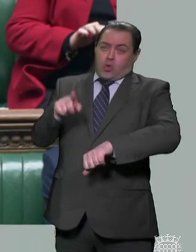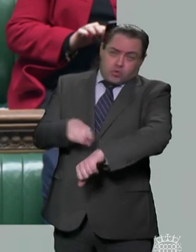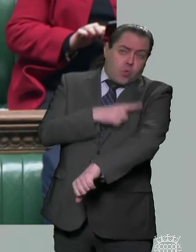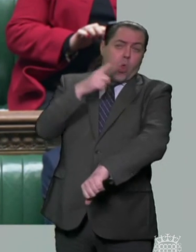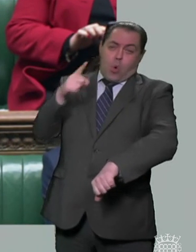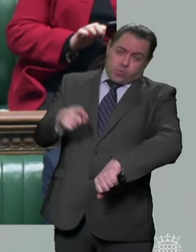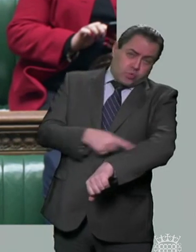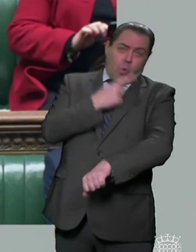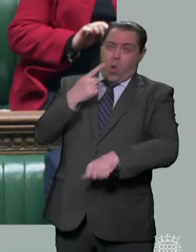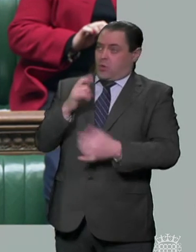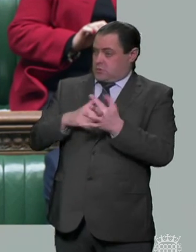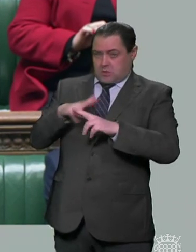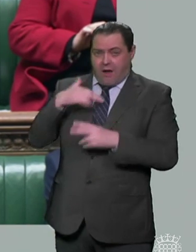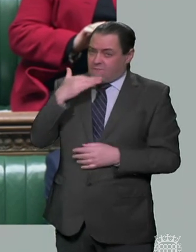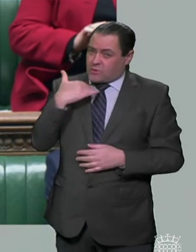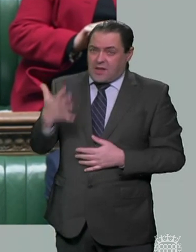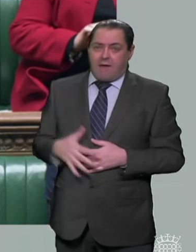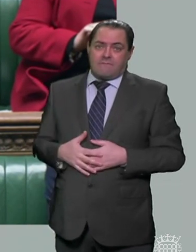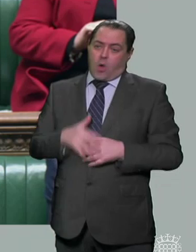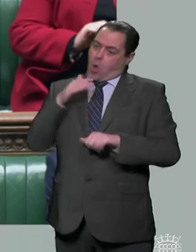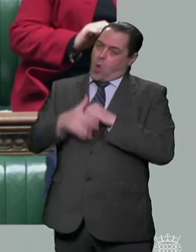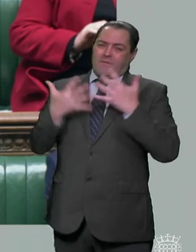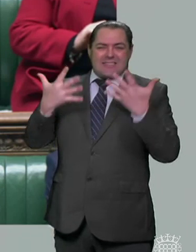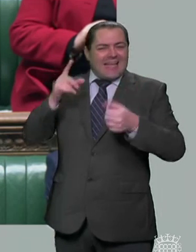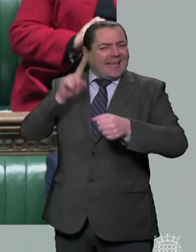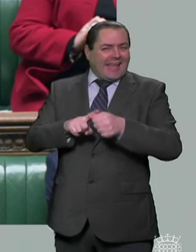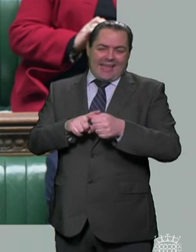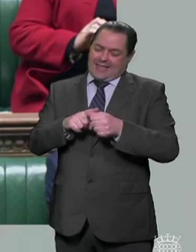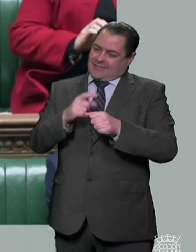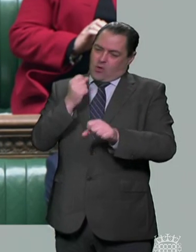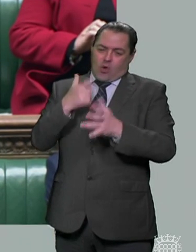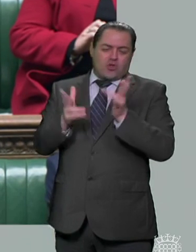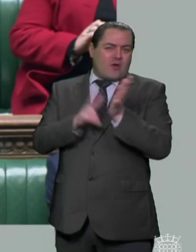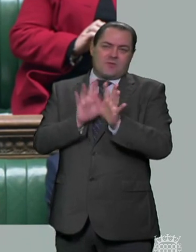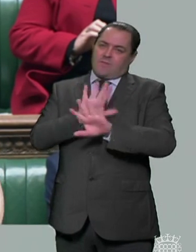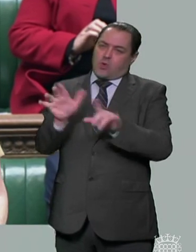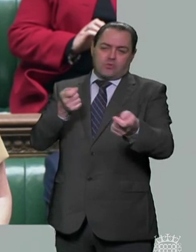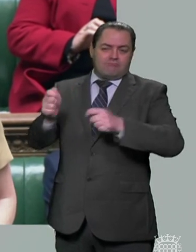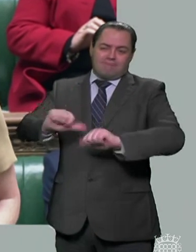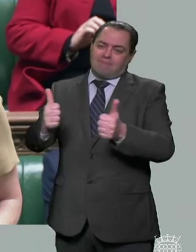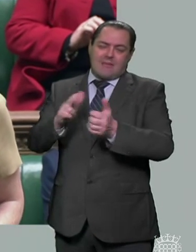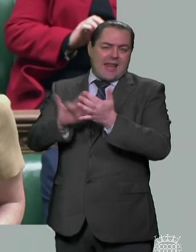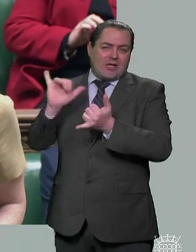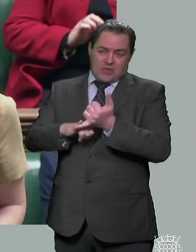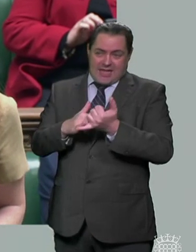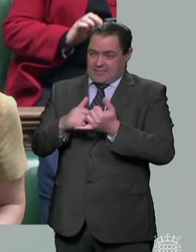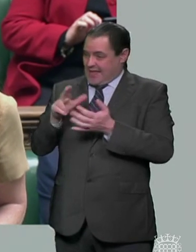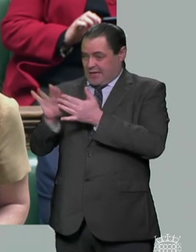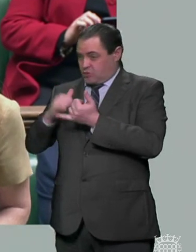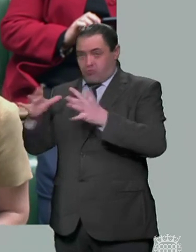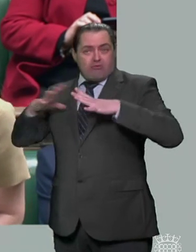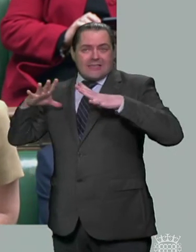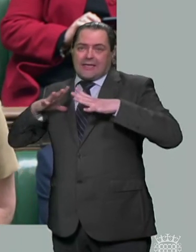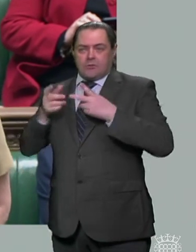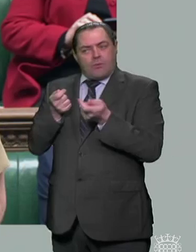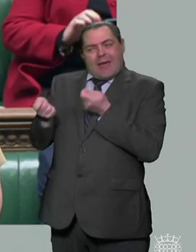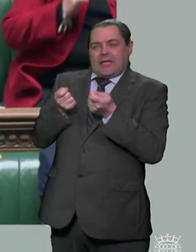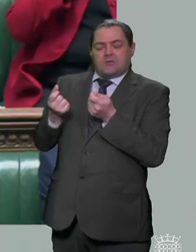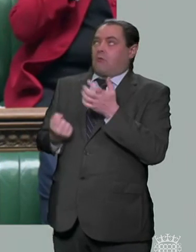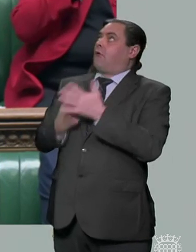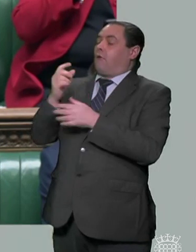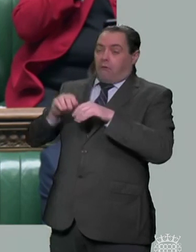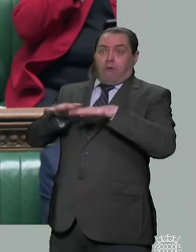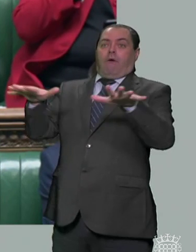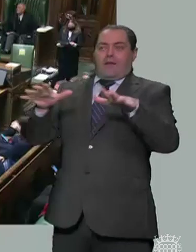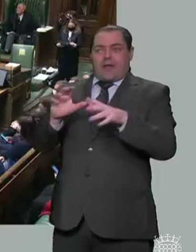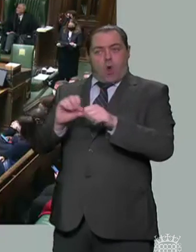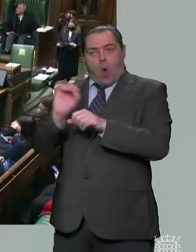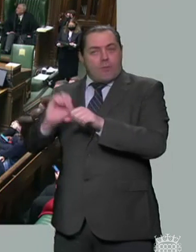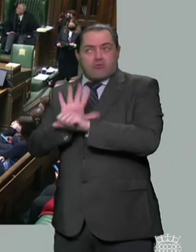After a decade of Tory mismanagement, the NHS was not prepared for covid and did not have the spare capacity to cope with omicron.